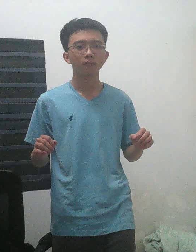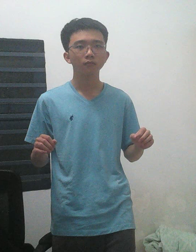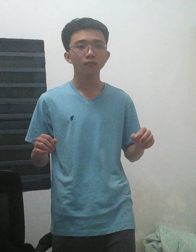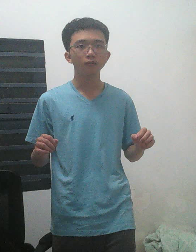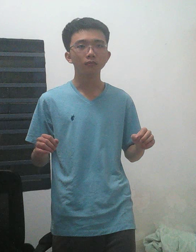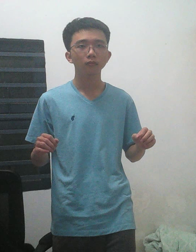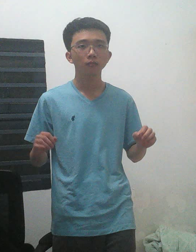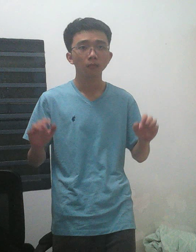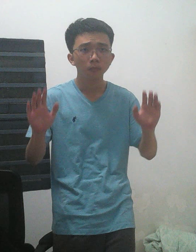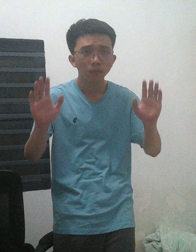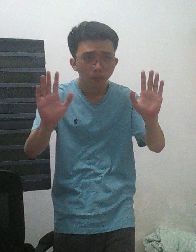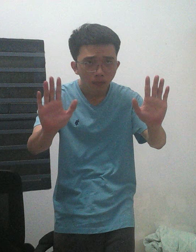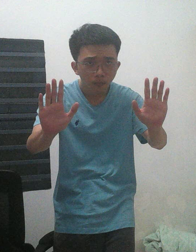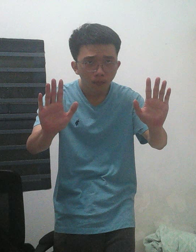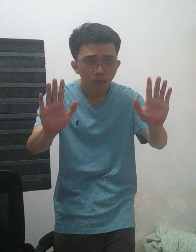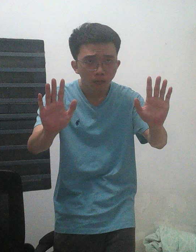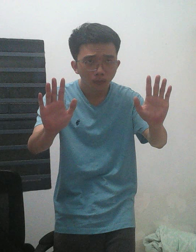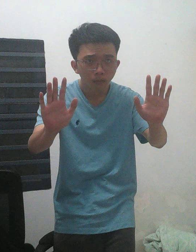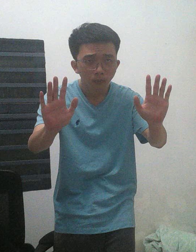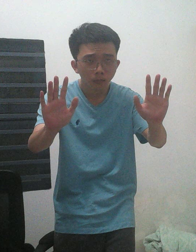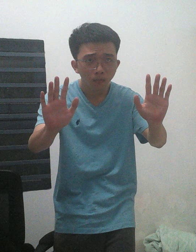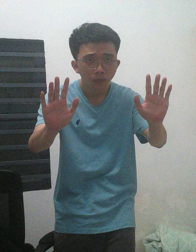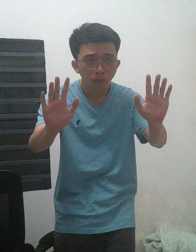dung lai